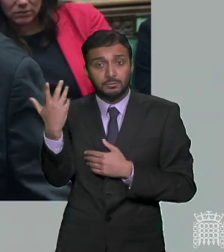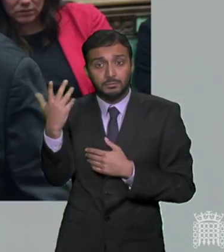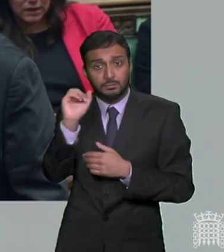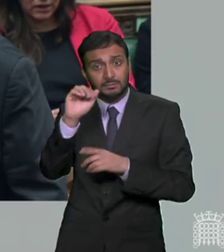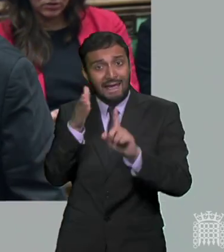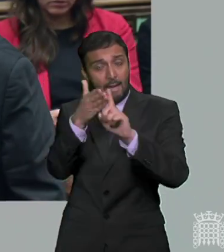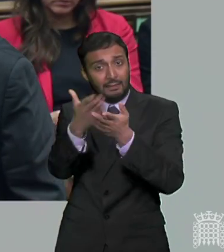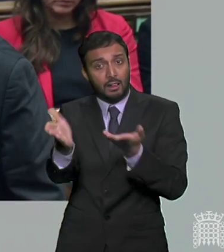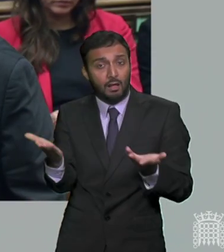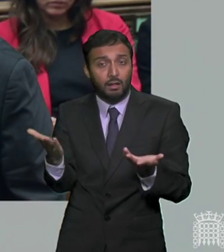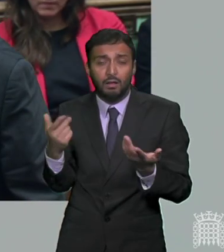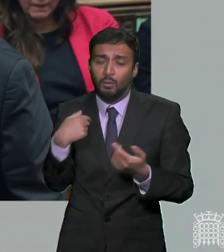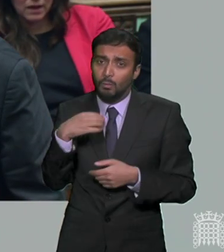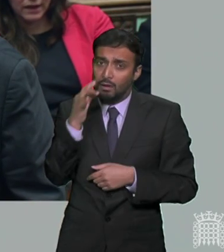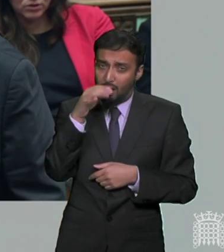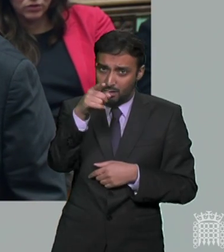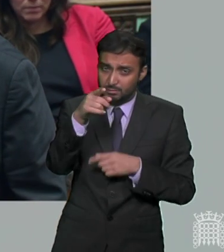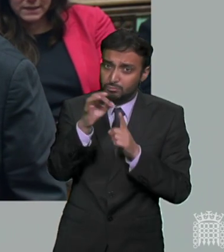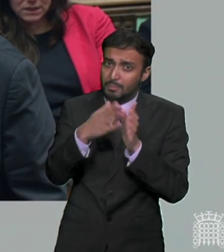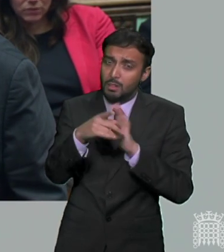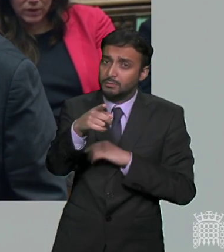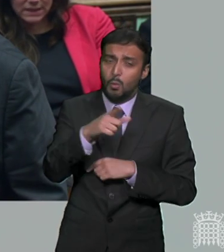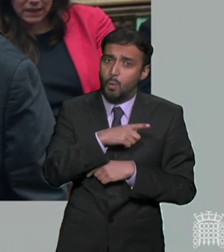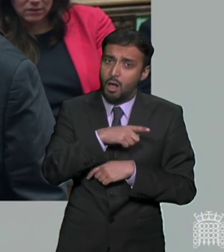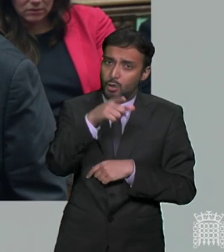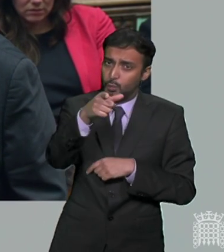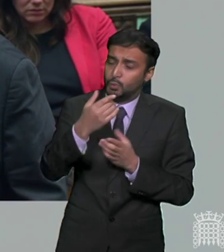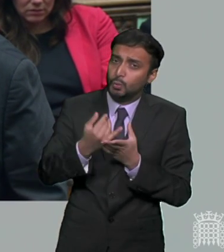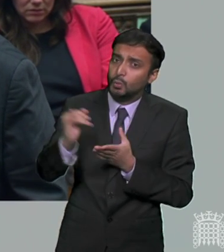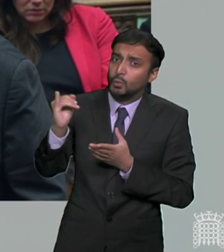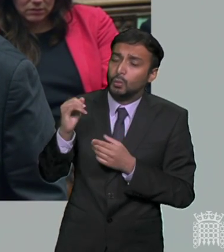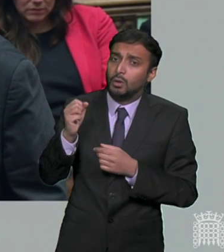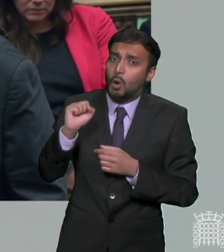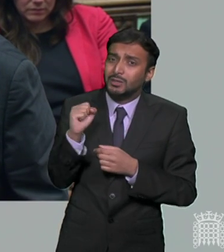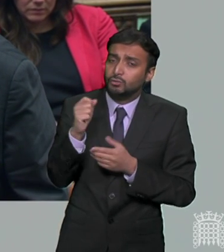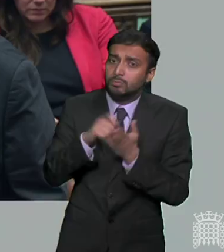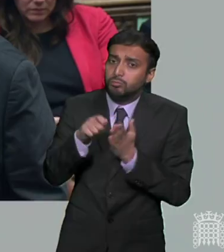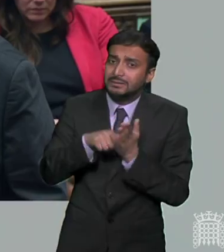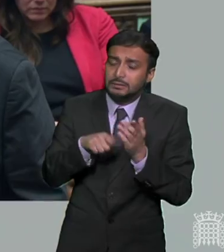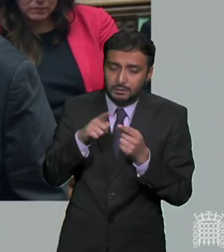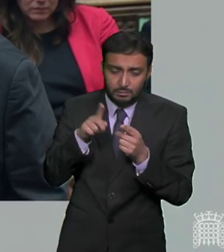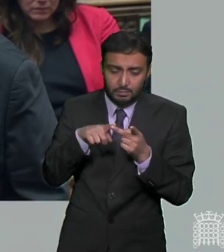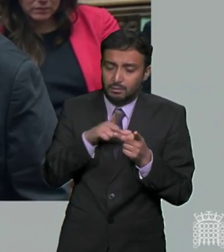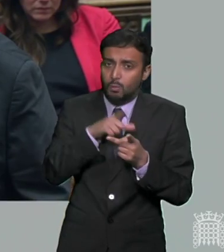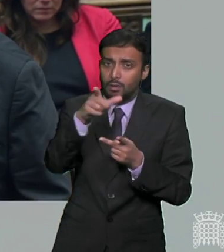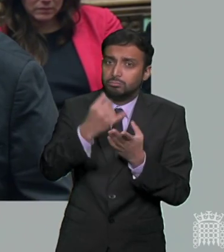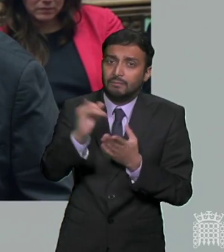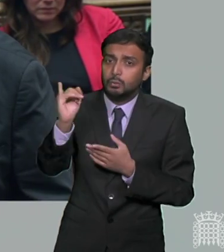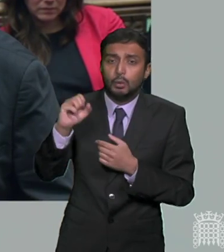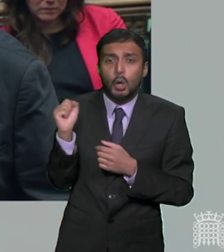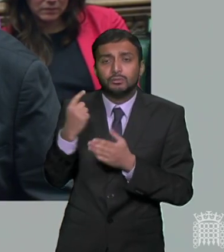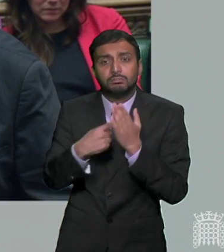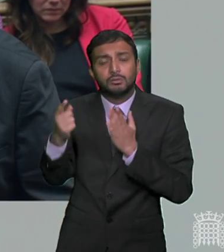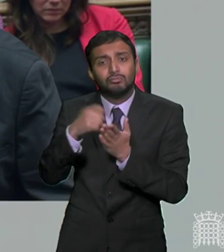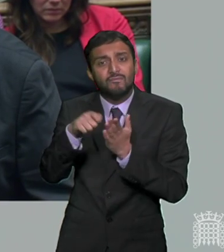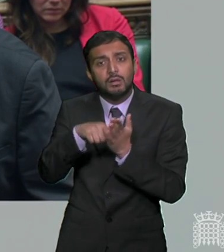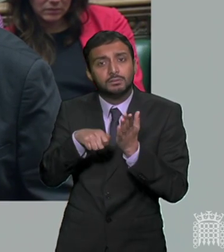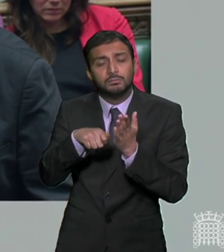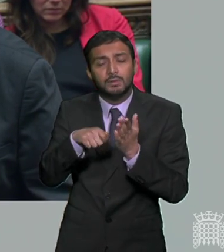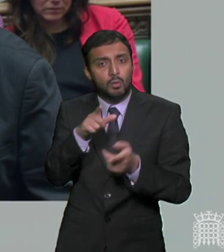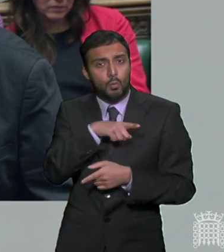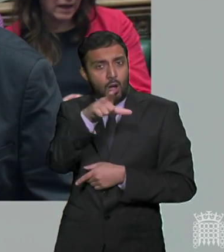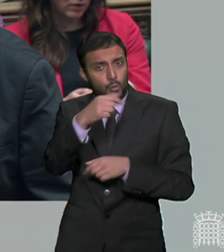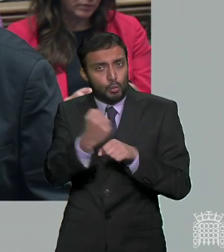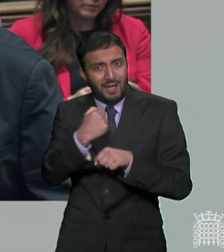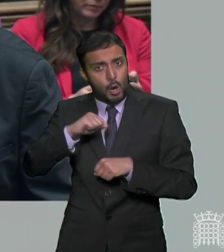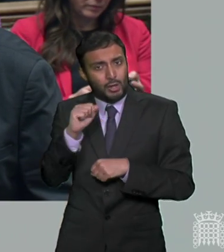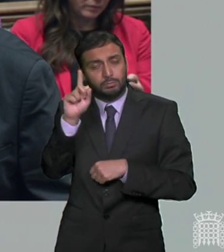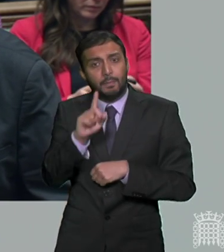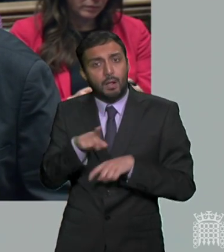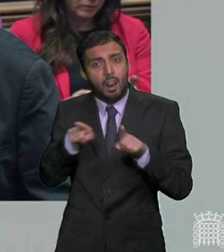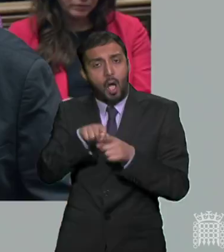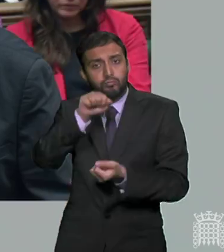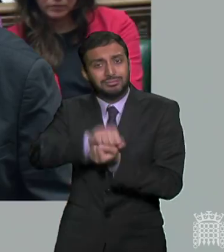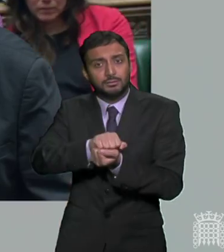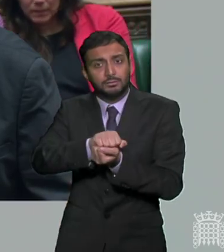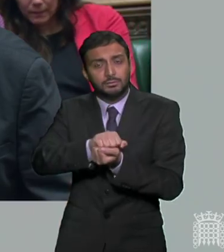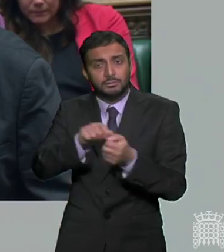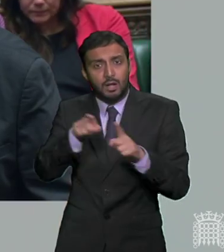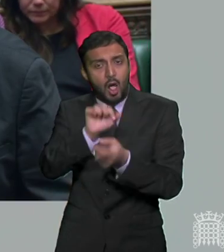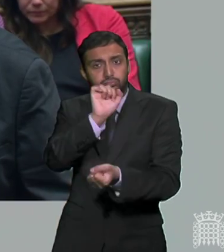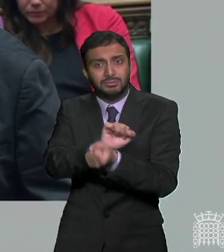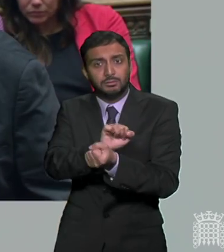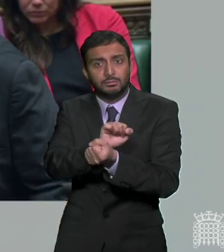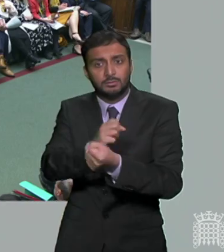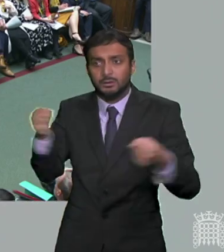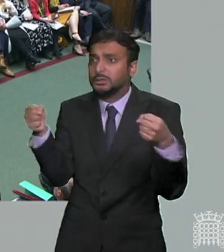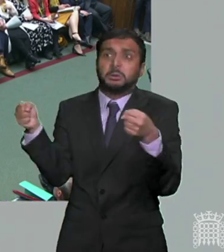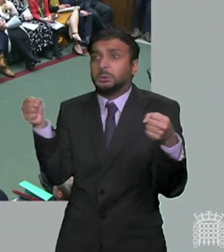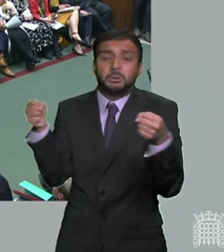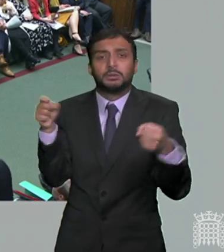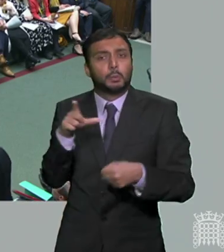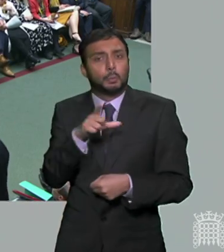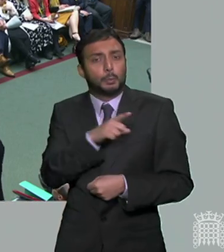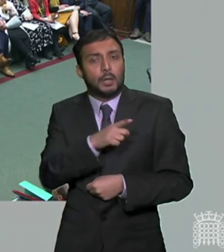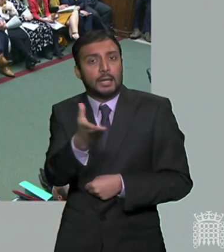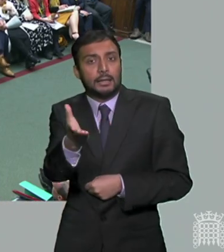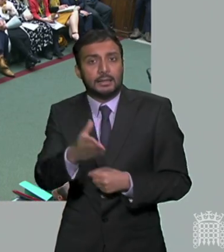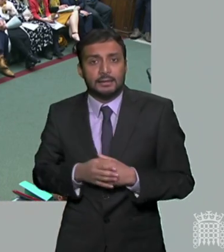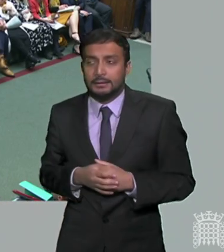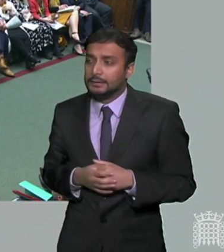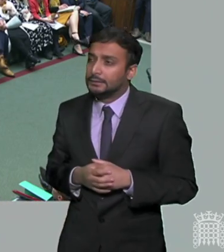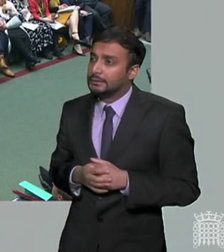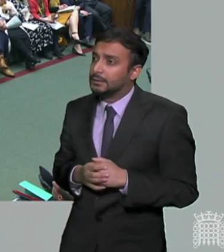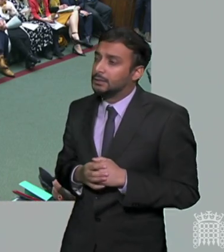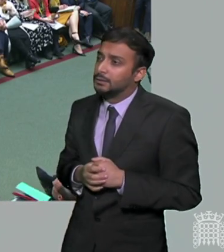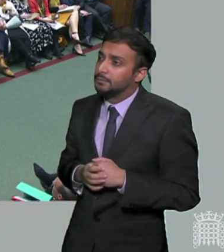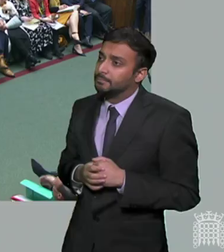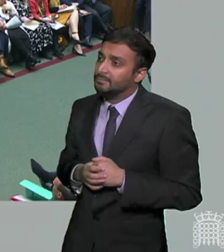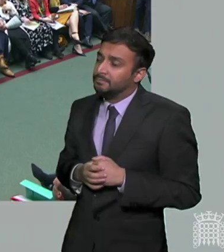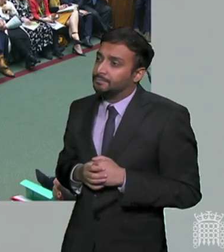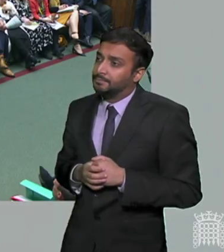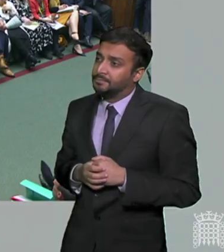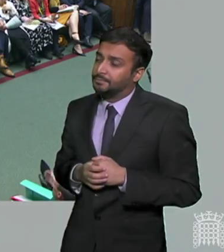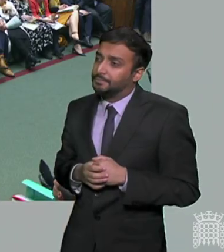What democratic right do the Government have to deny Scottish democracy, refuse an independence referendum and keep us shackled and imprisoned in this involuntary and unequal Union against the will of the Scottish people?